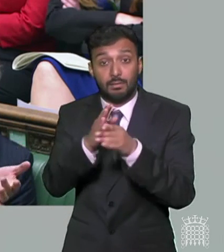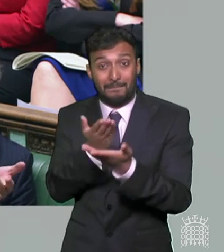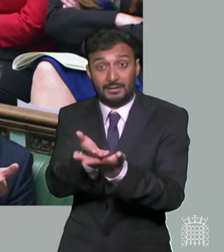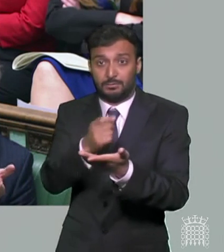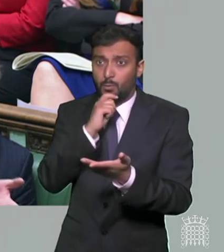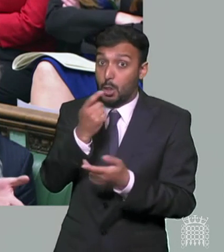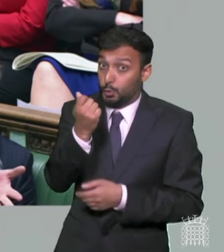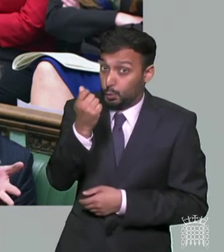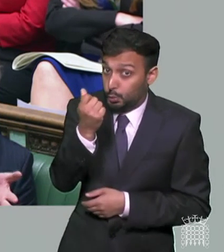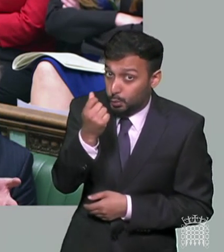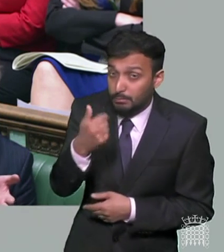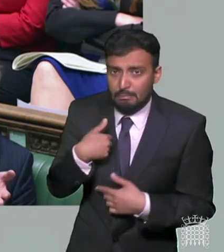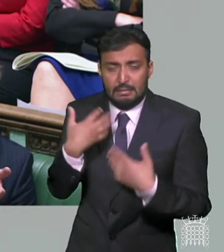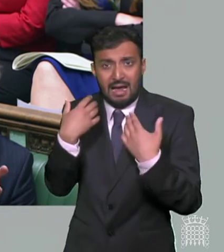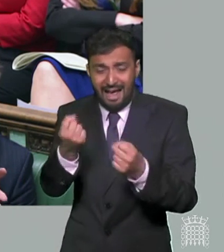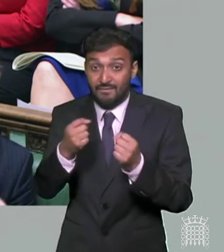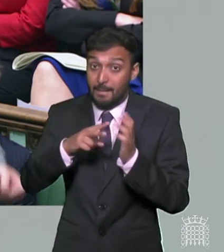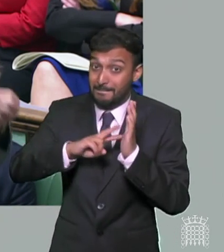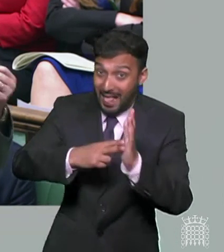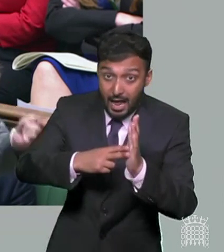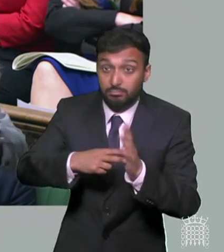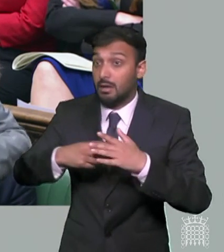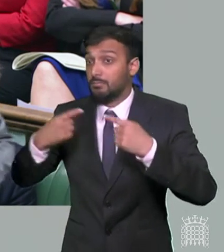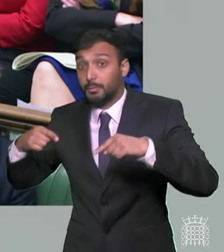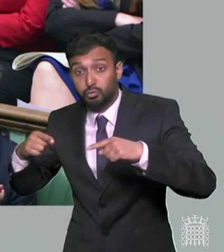We have a shovel-ready plan and full planning permission.